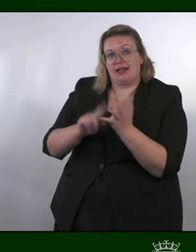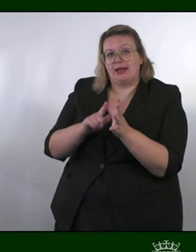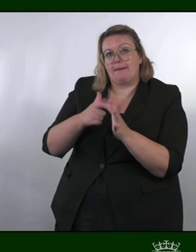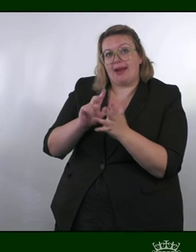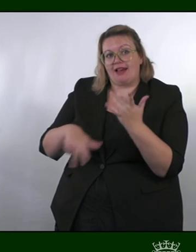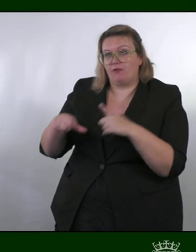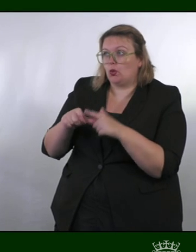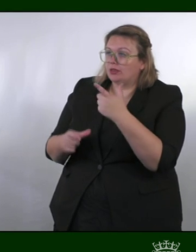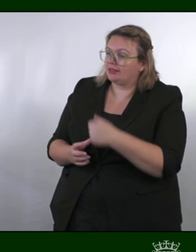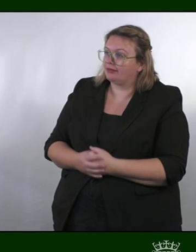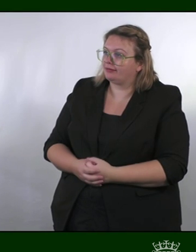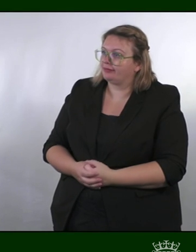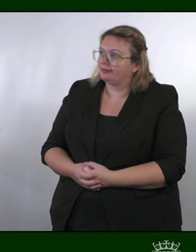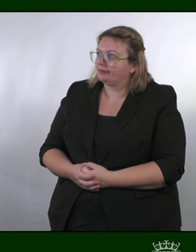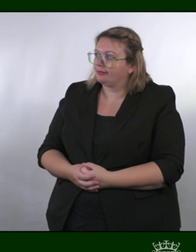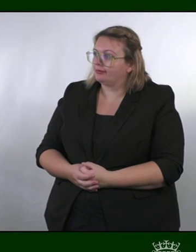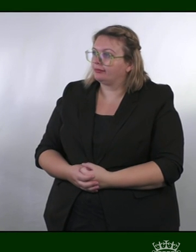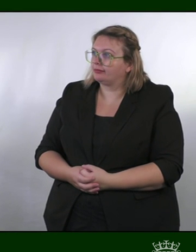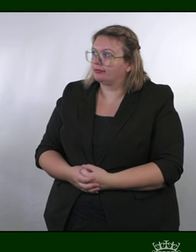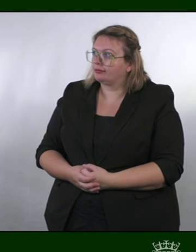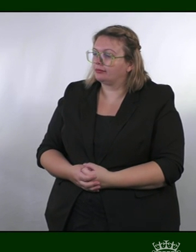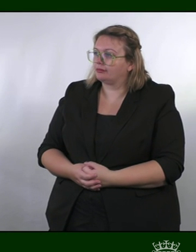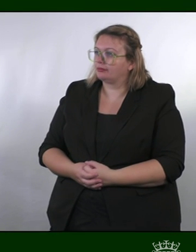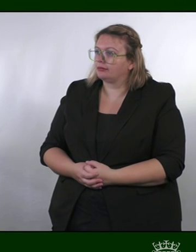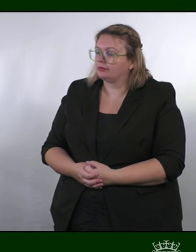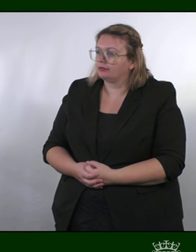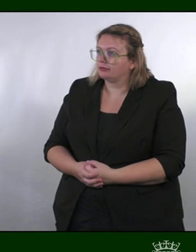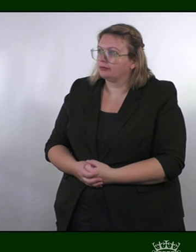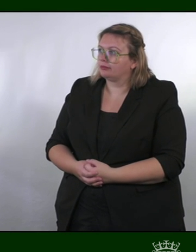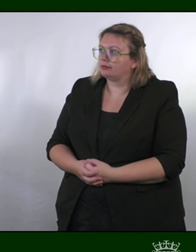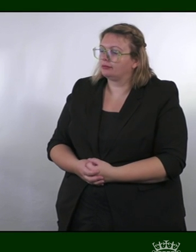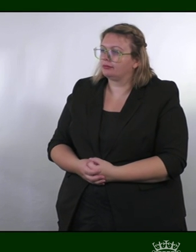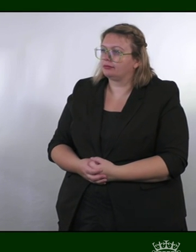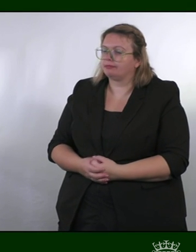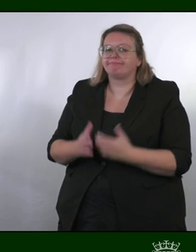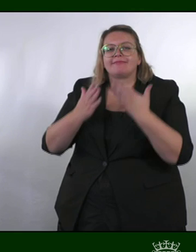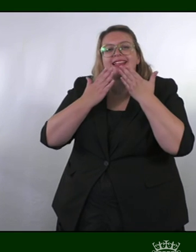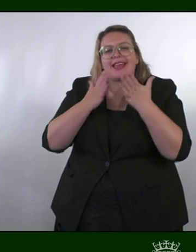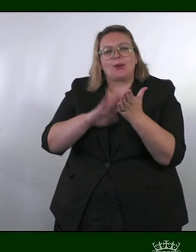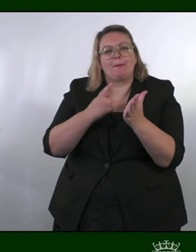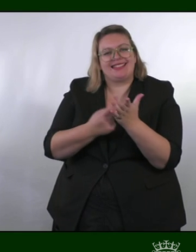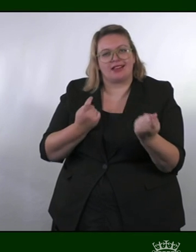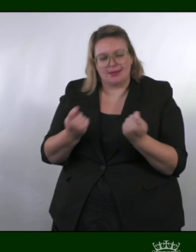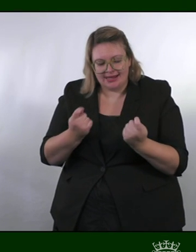My thoughts are very much with the hon.